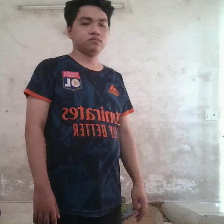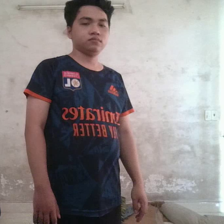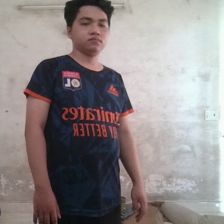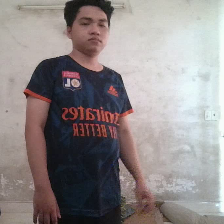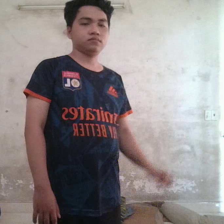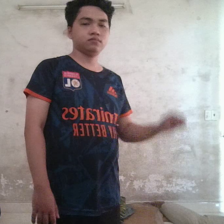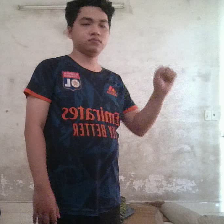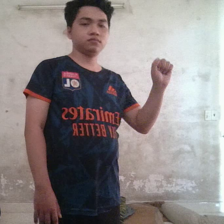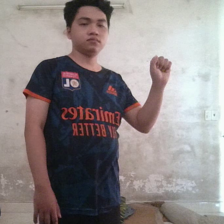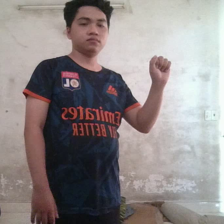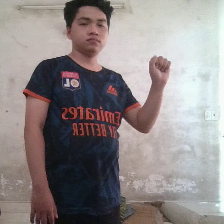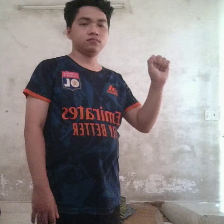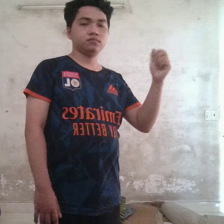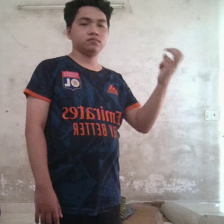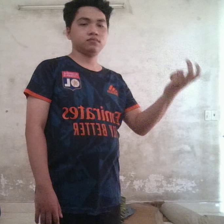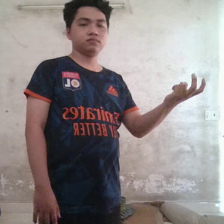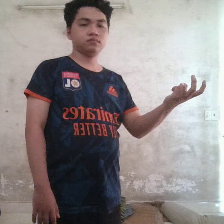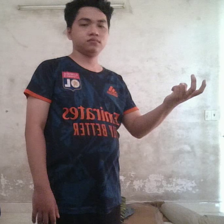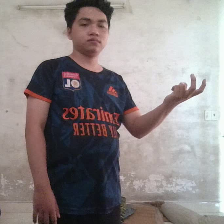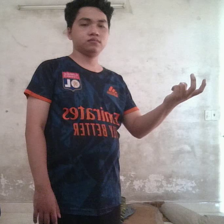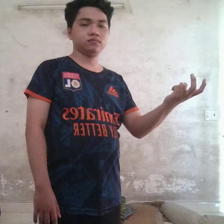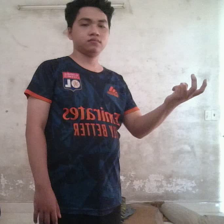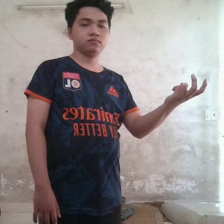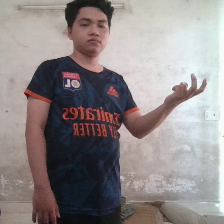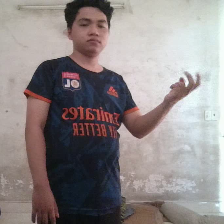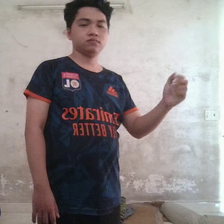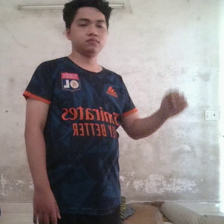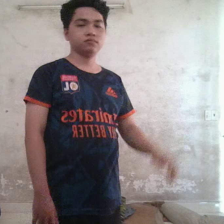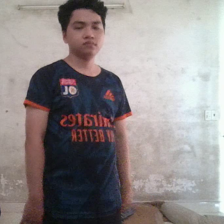ă